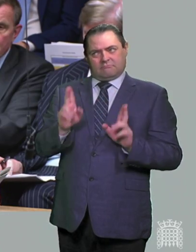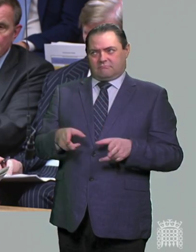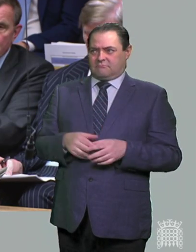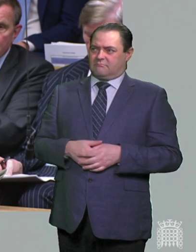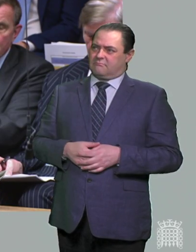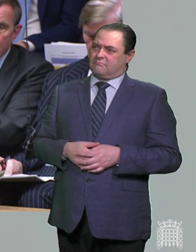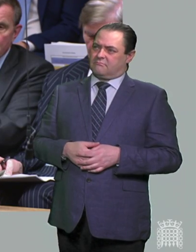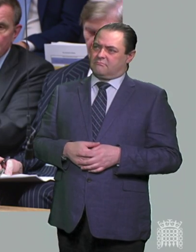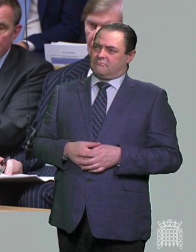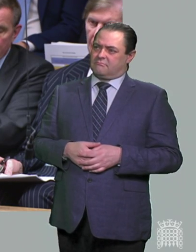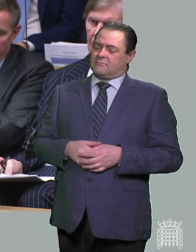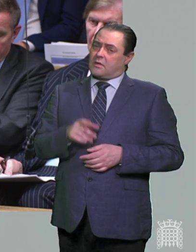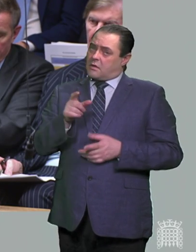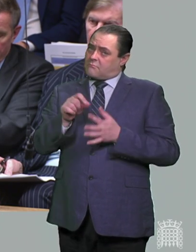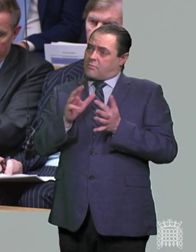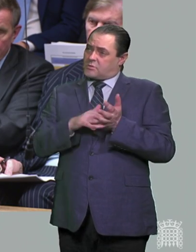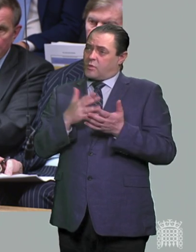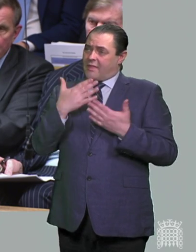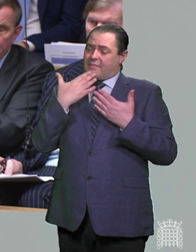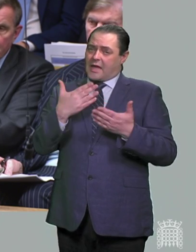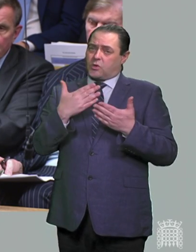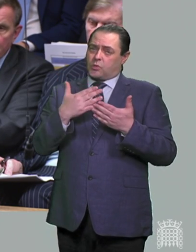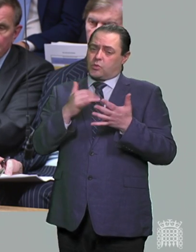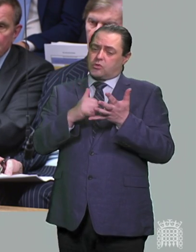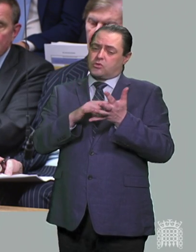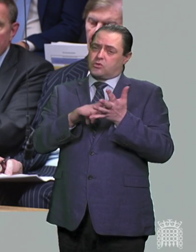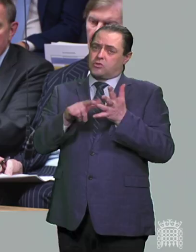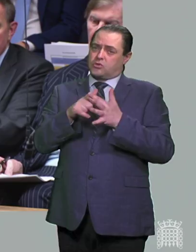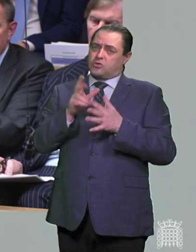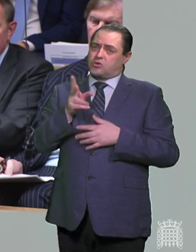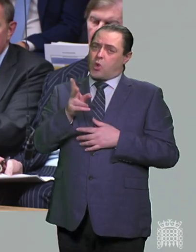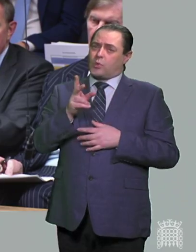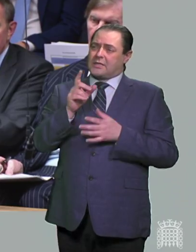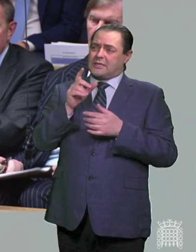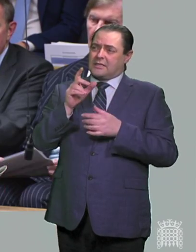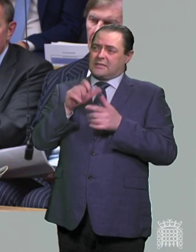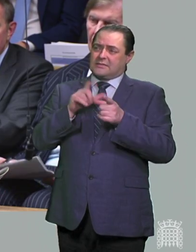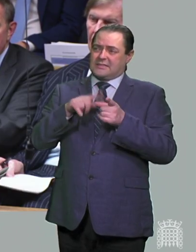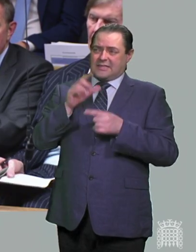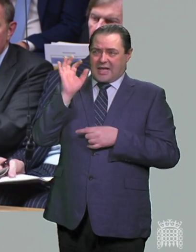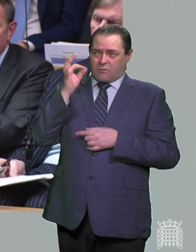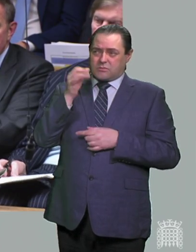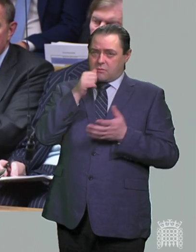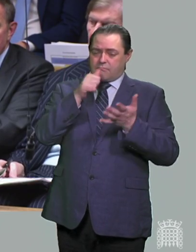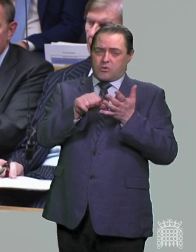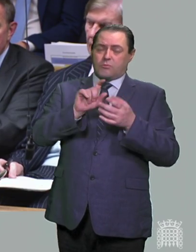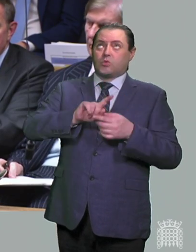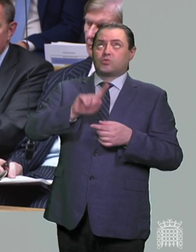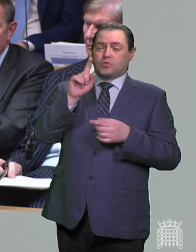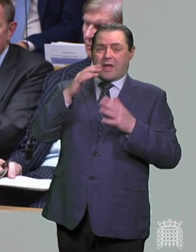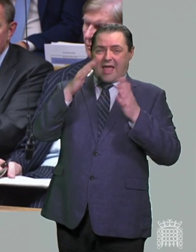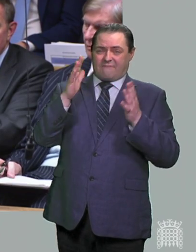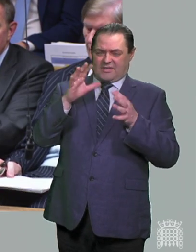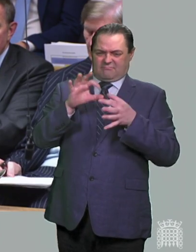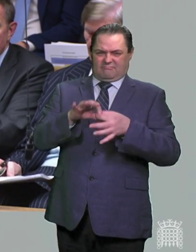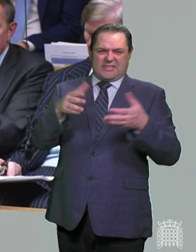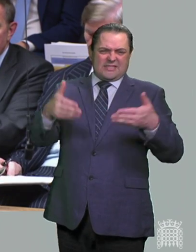Will the Prime Minister join me in thanking Stoke-on-Trent City Council for supporting my call for a post box to heaven in Carmountside cemetery?